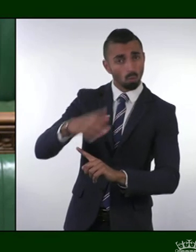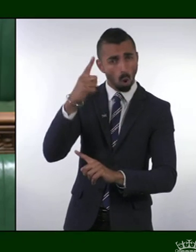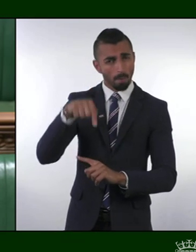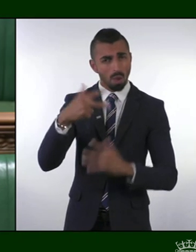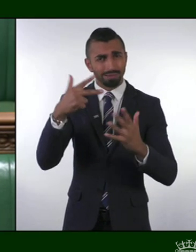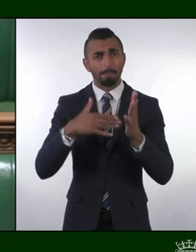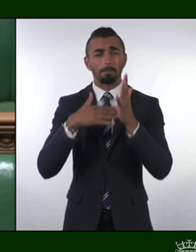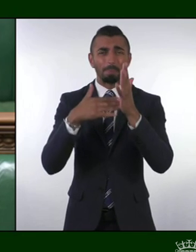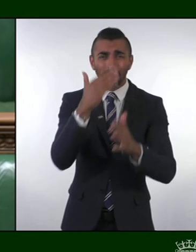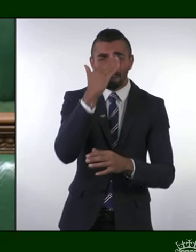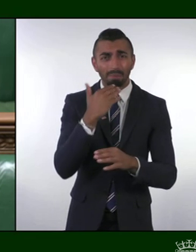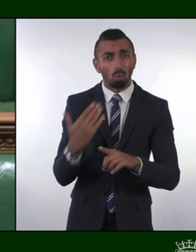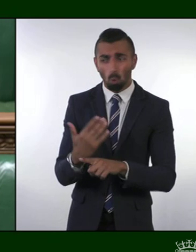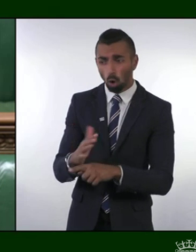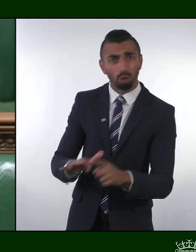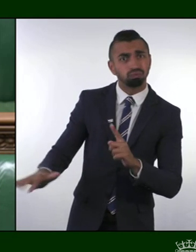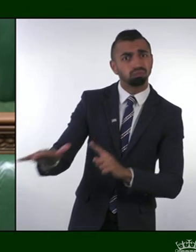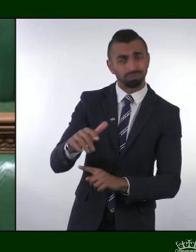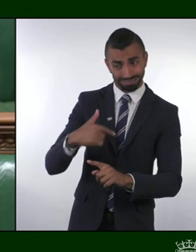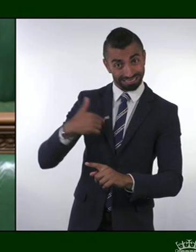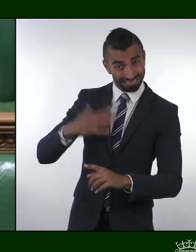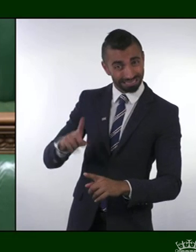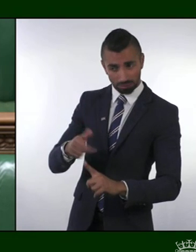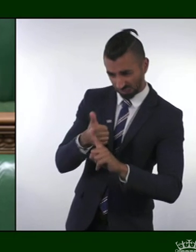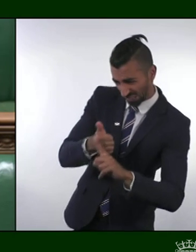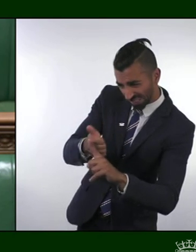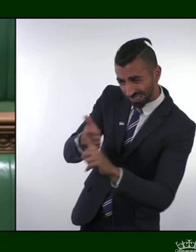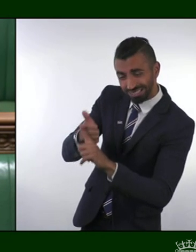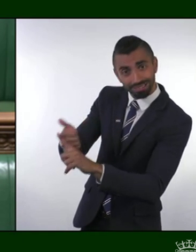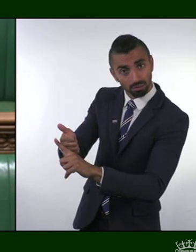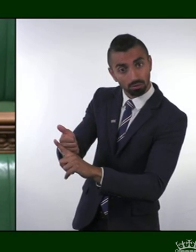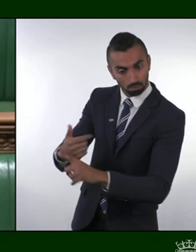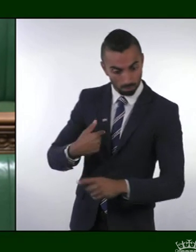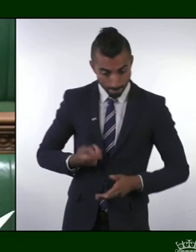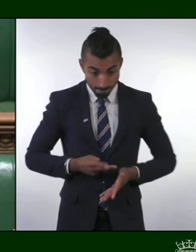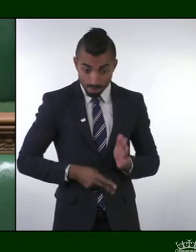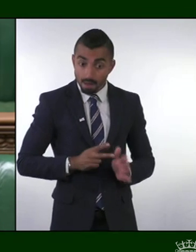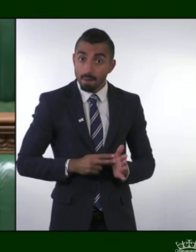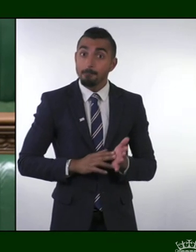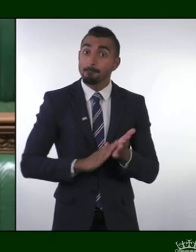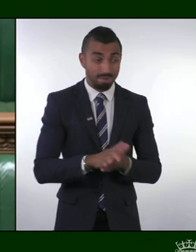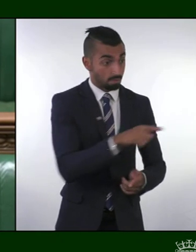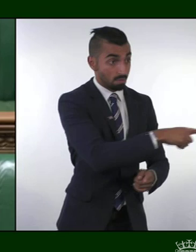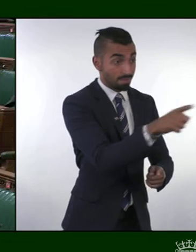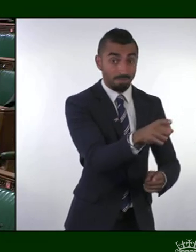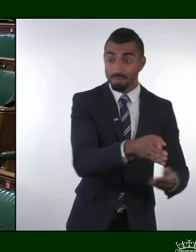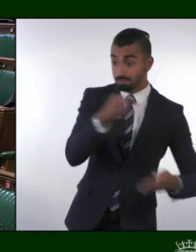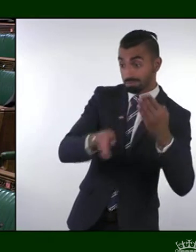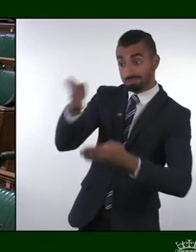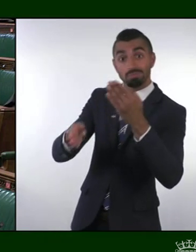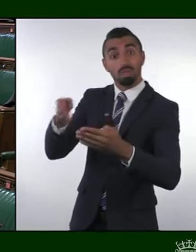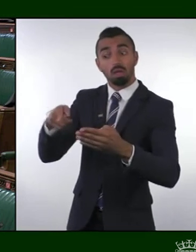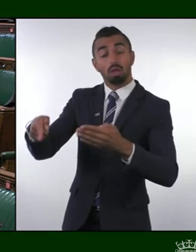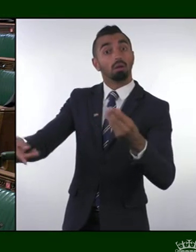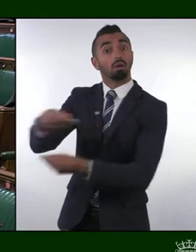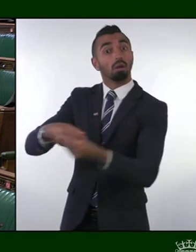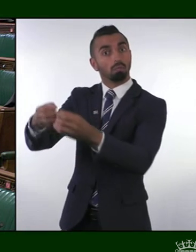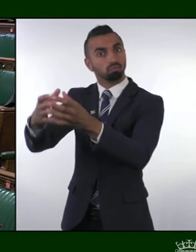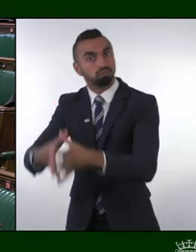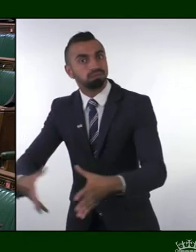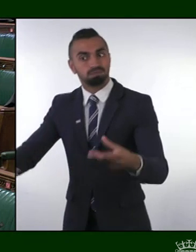They need our support, and with this measure, we can all eat out to help out.